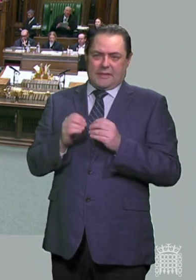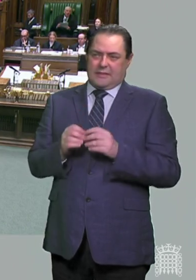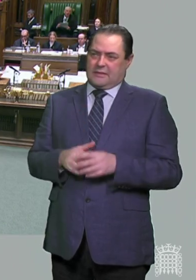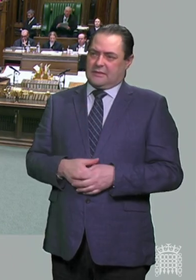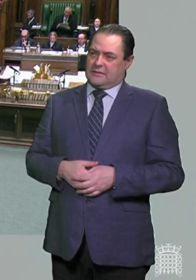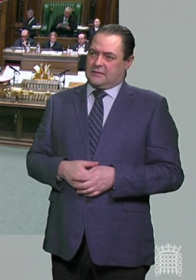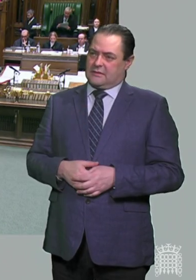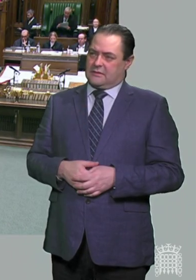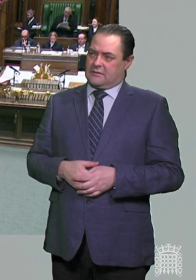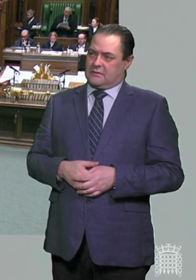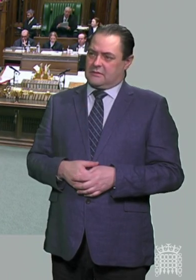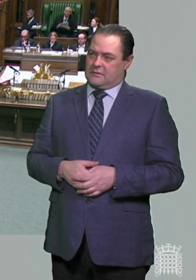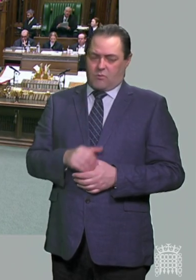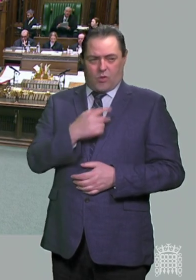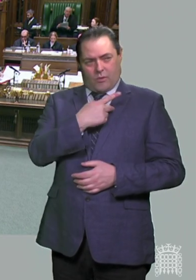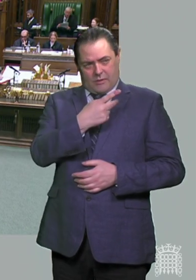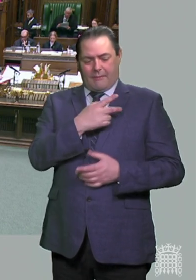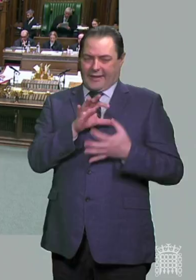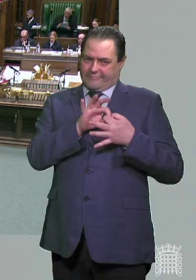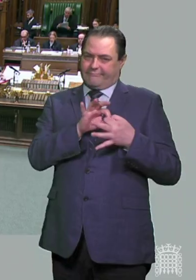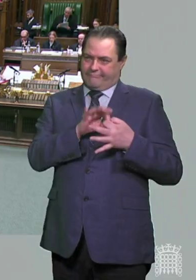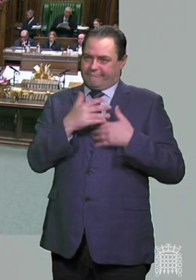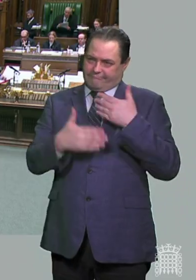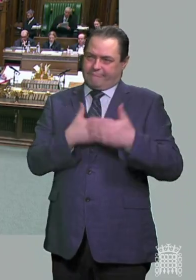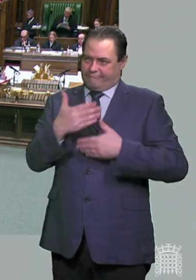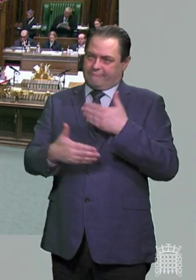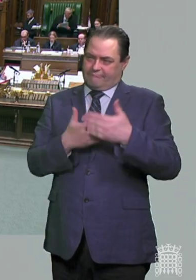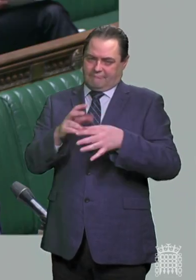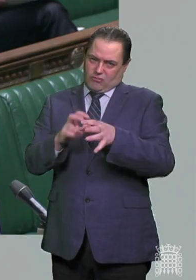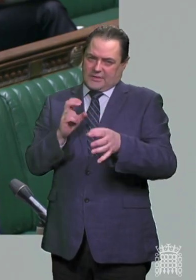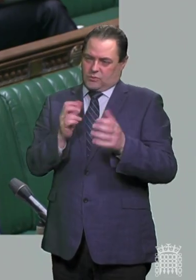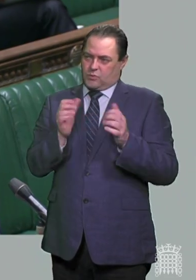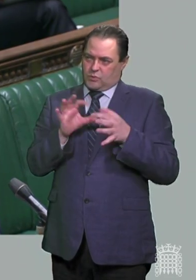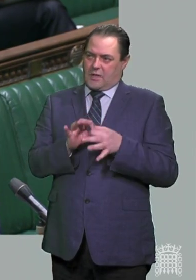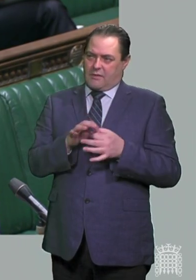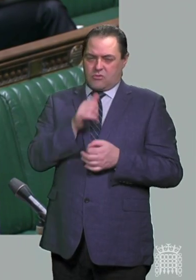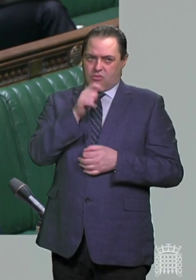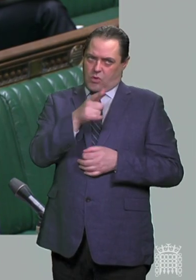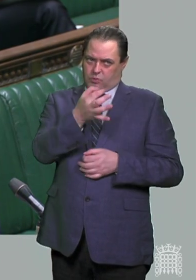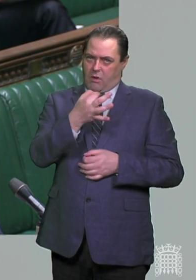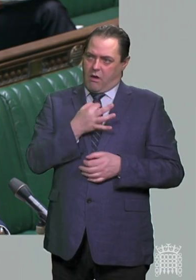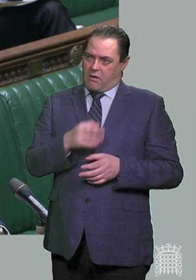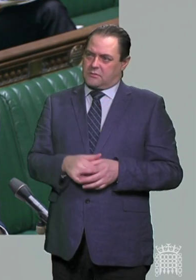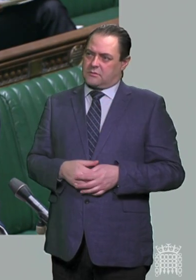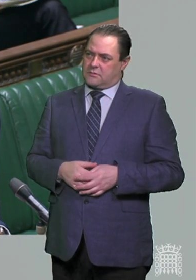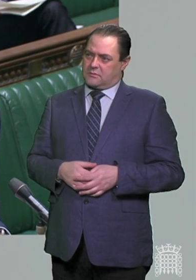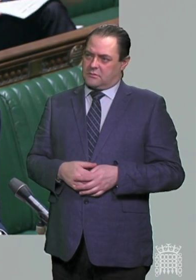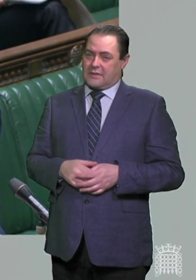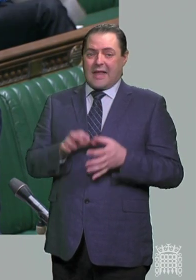My right honourable Friend and I have walked a long way in these various battles together and she knows very well what she asks me.